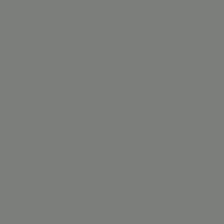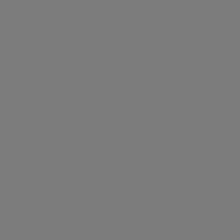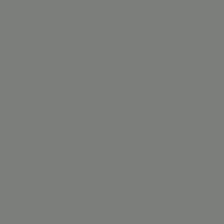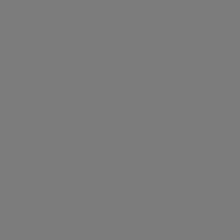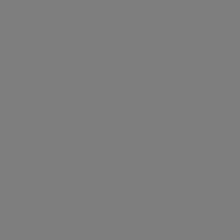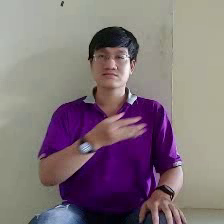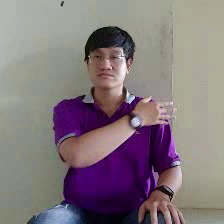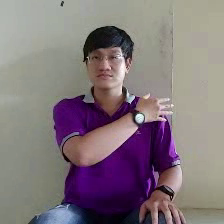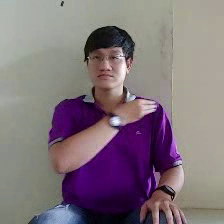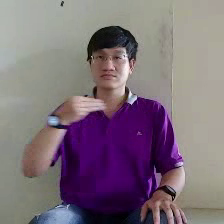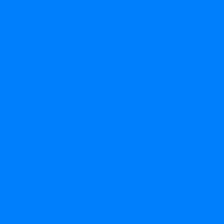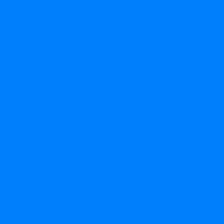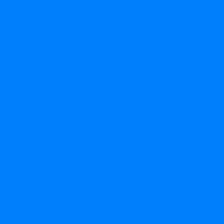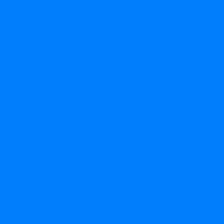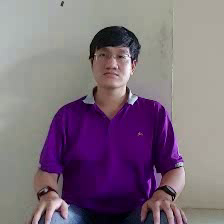Lây bệnh